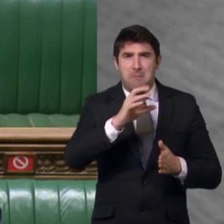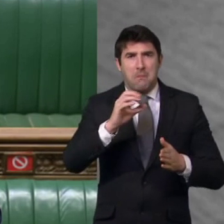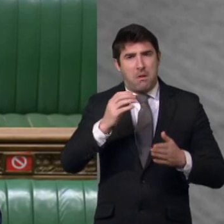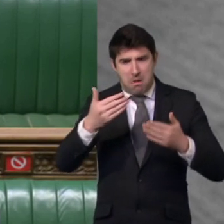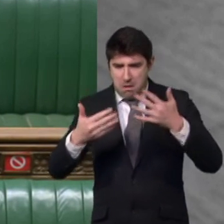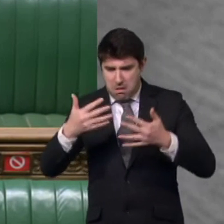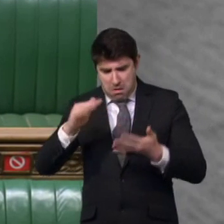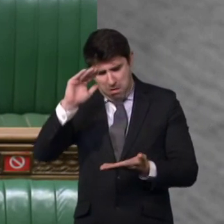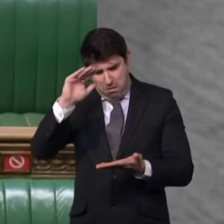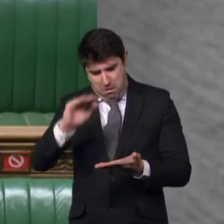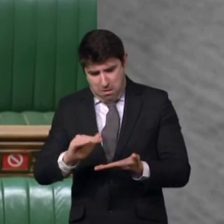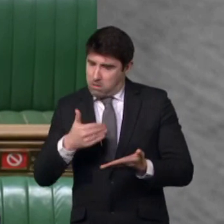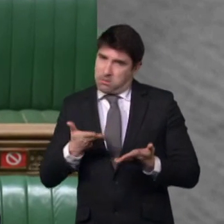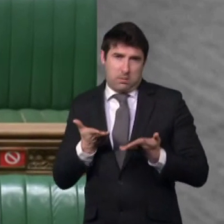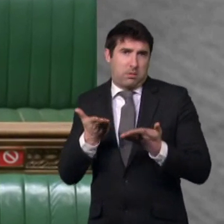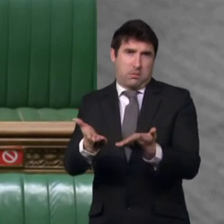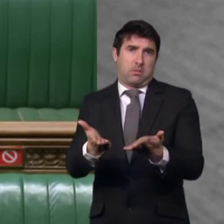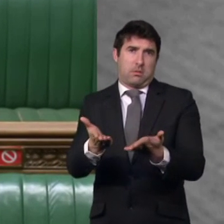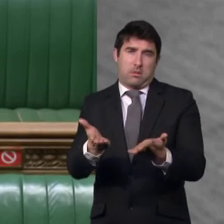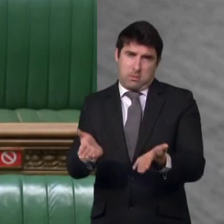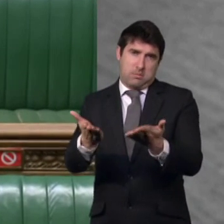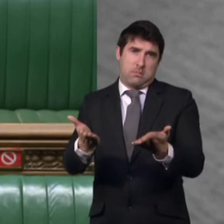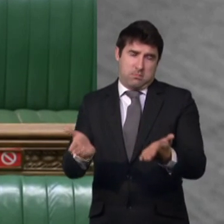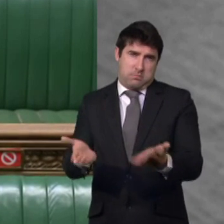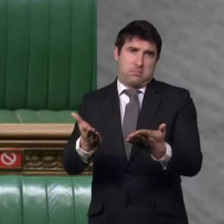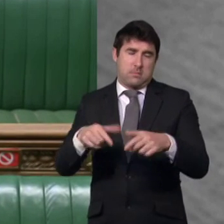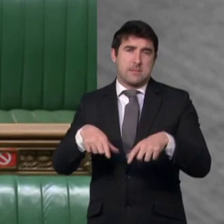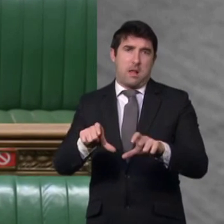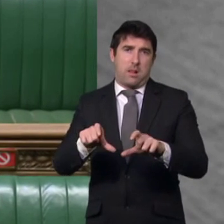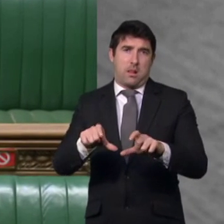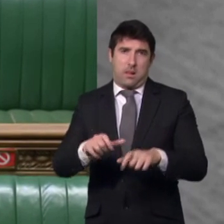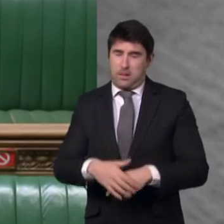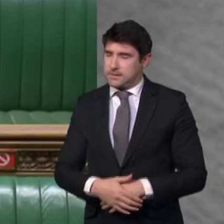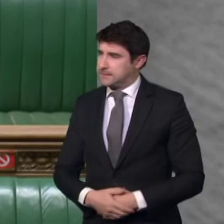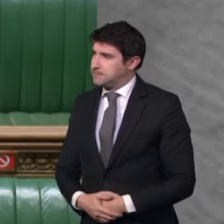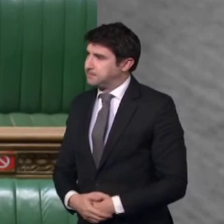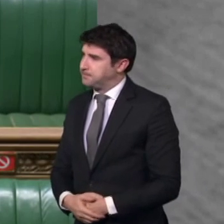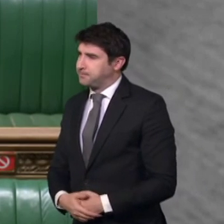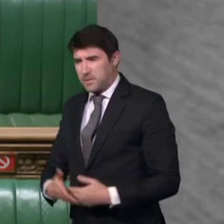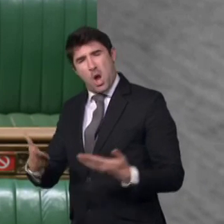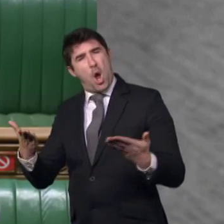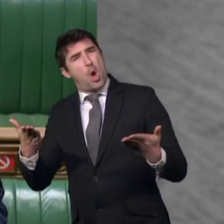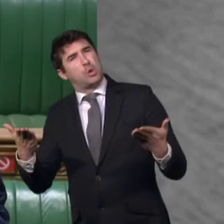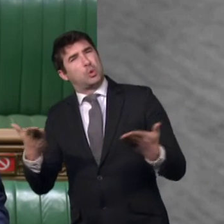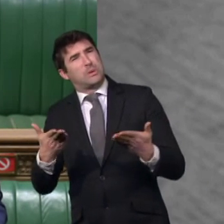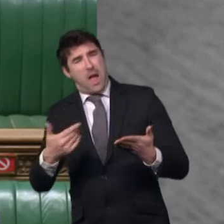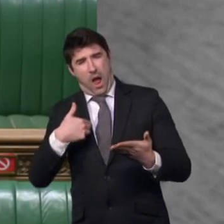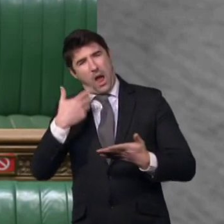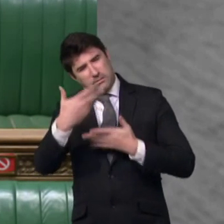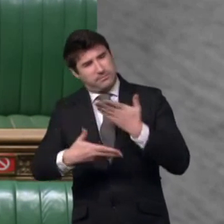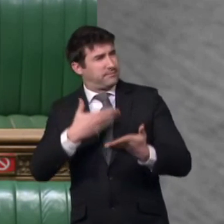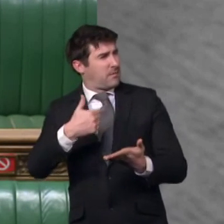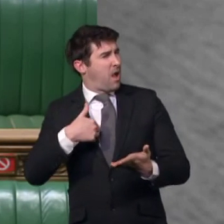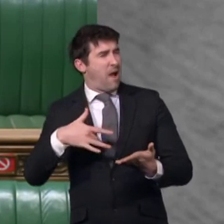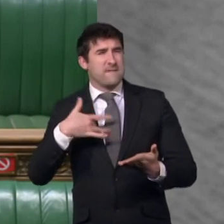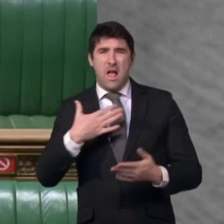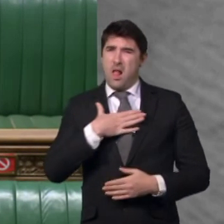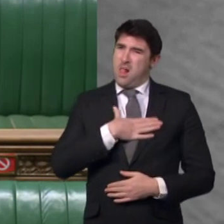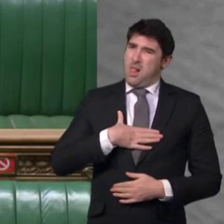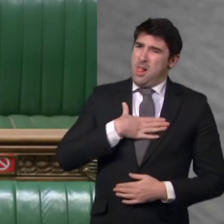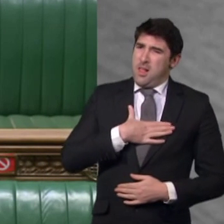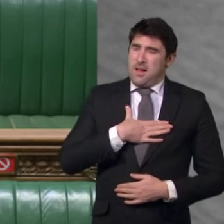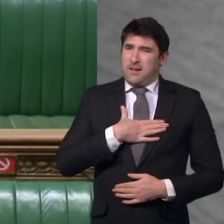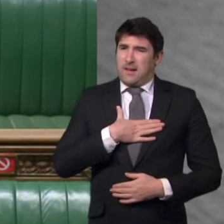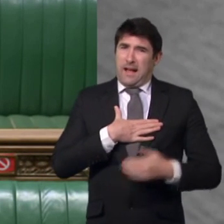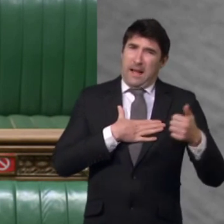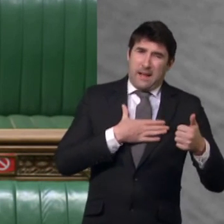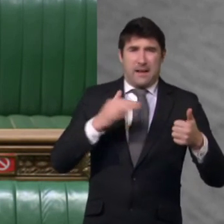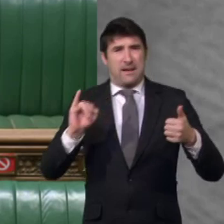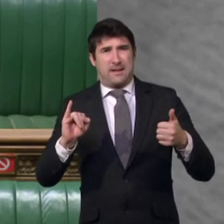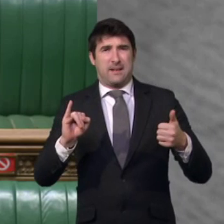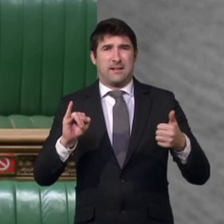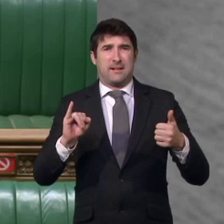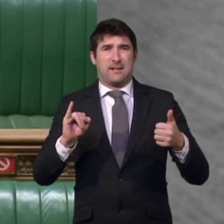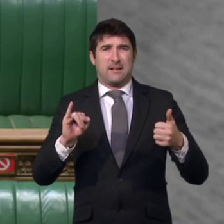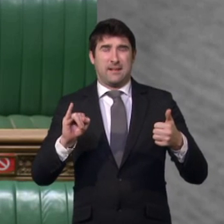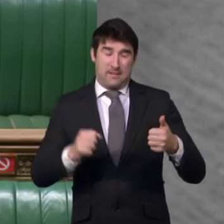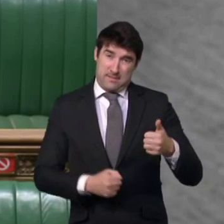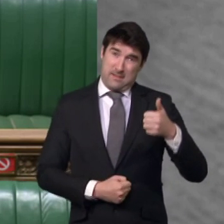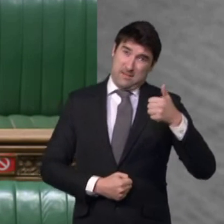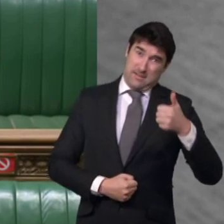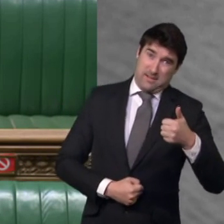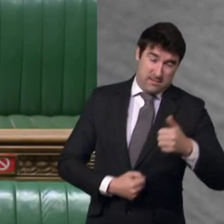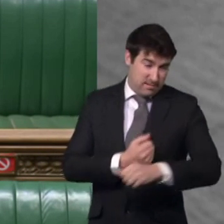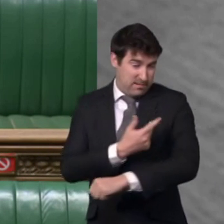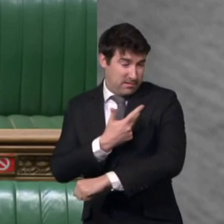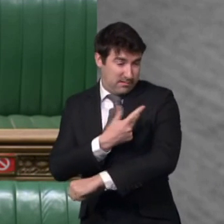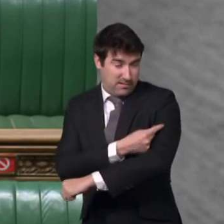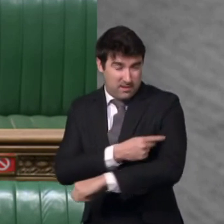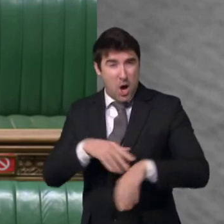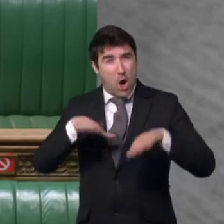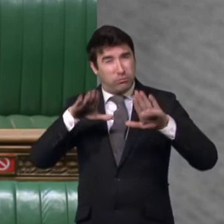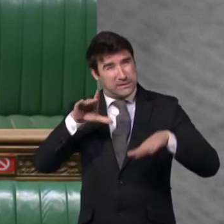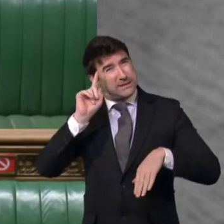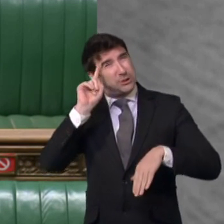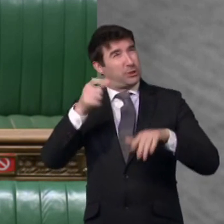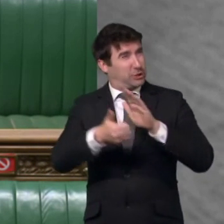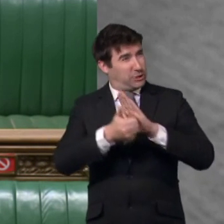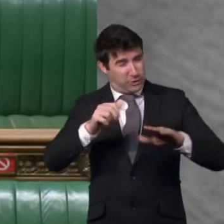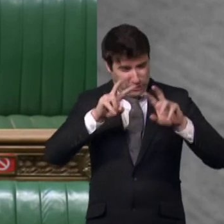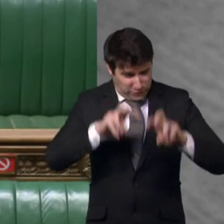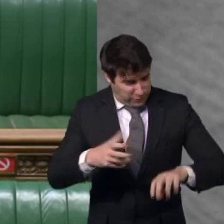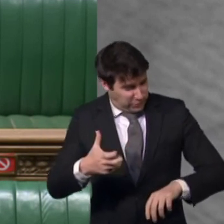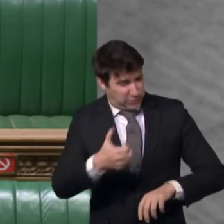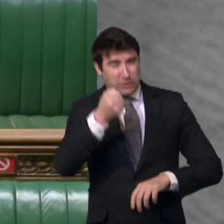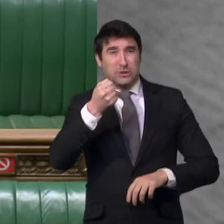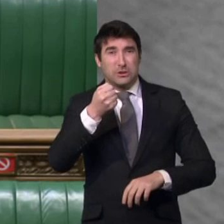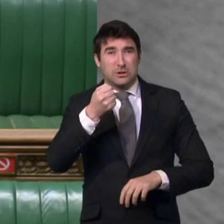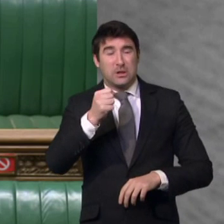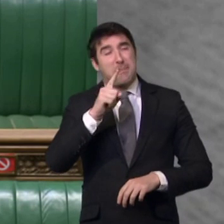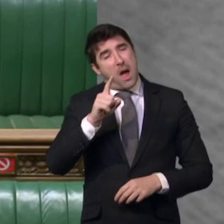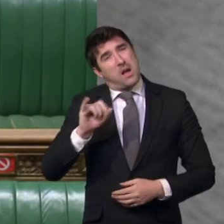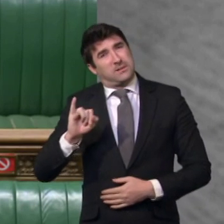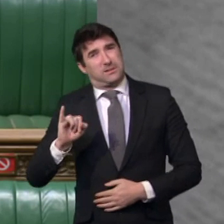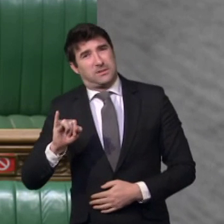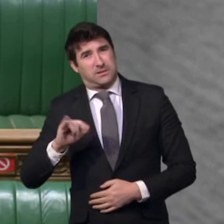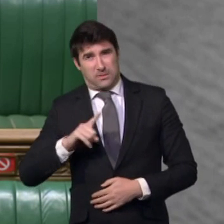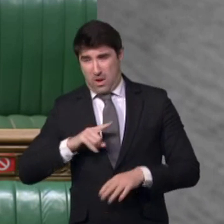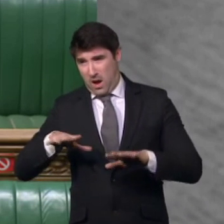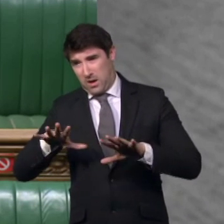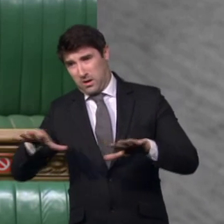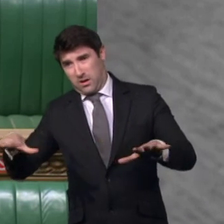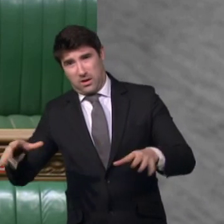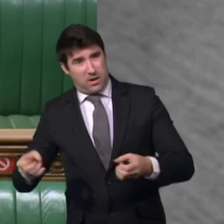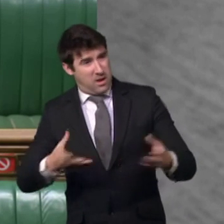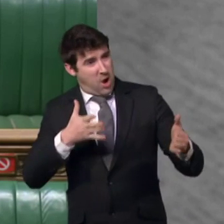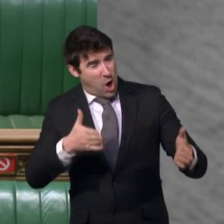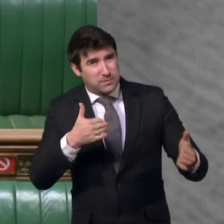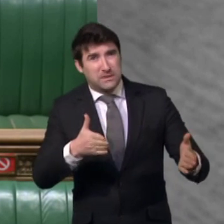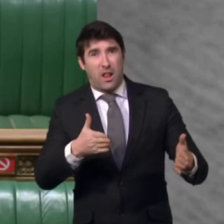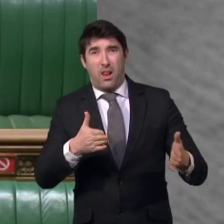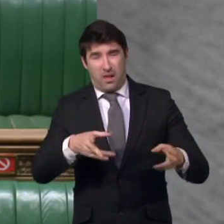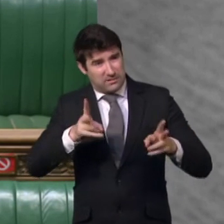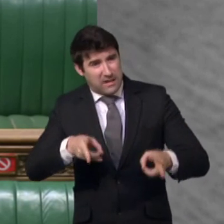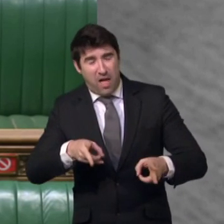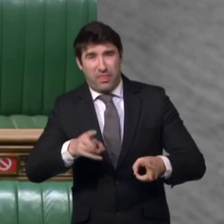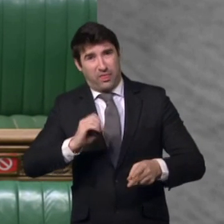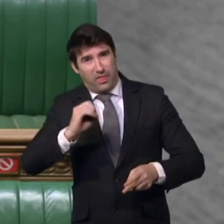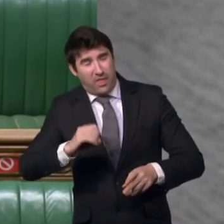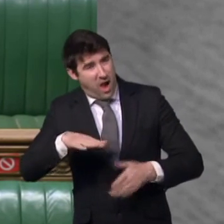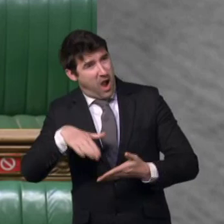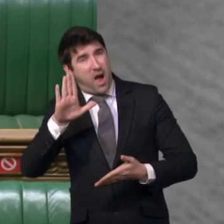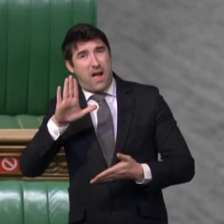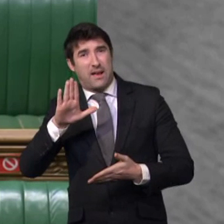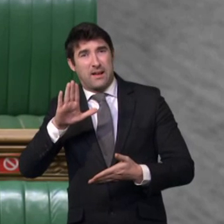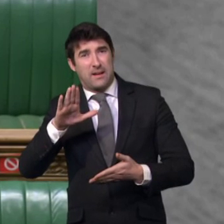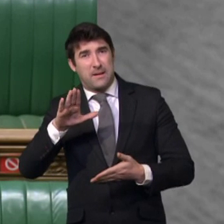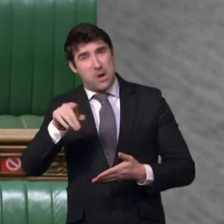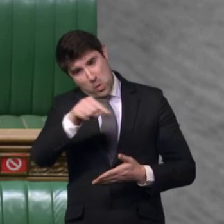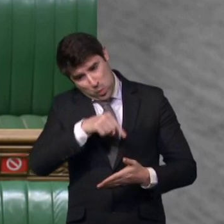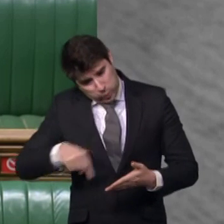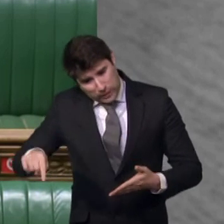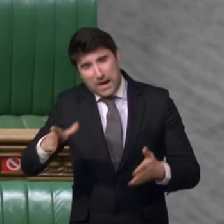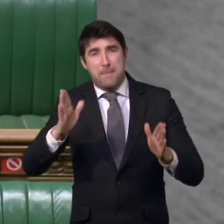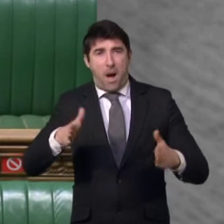Today is a day of mixed emotions—the joy that we have in the vaccine, giving us a route out of this pandemic; the pride that Britain is the first country in the world once again to approve this British vaccine; the sorrow at the deaths and the suffering that the virus has caused; and the determination that we must all stick at it during the difficult winter weeks ahead.